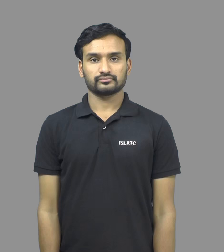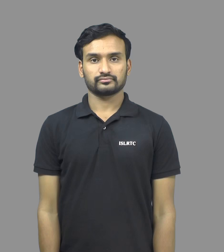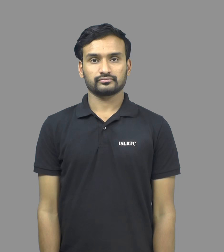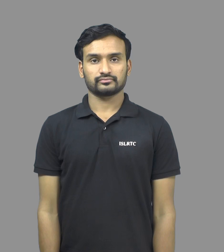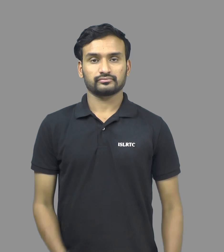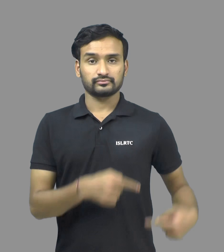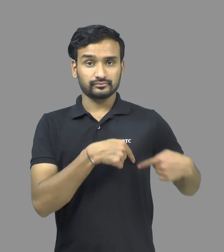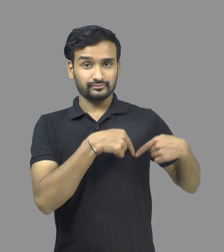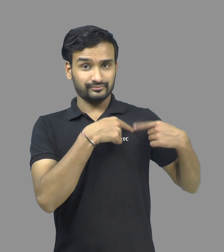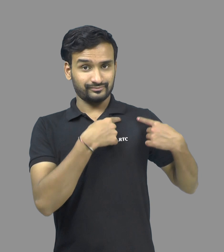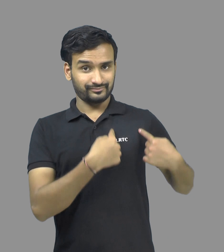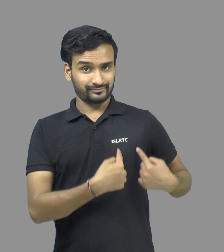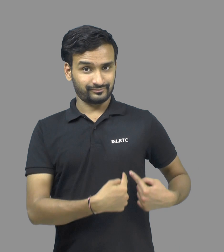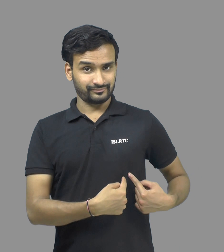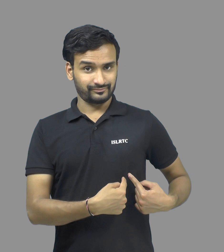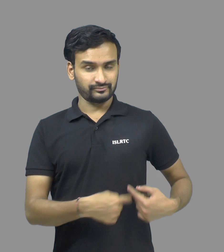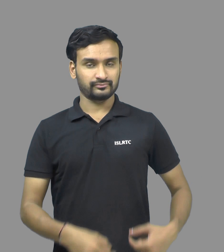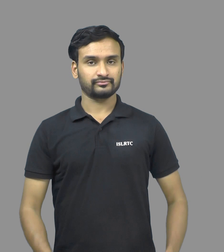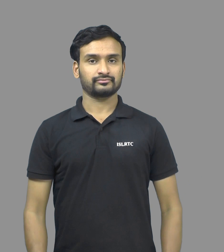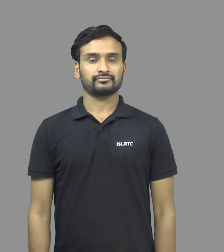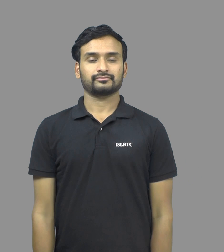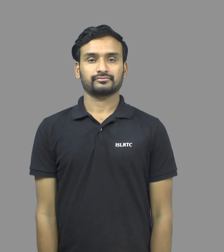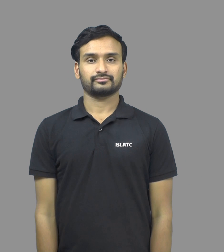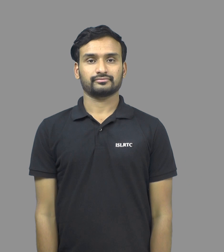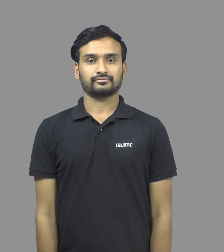Heart Love (Romantic)